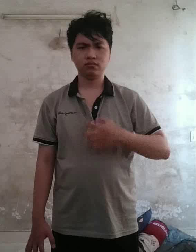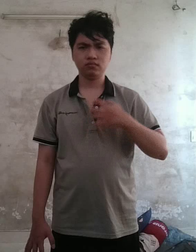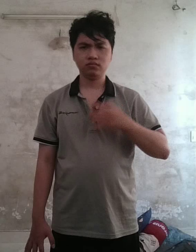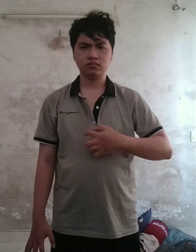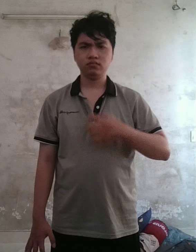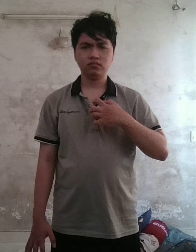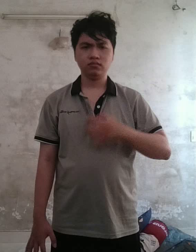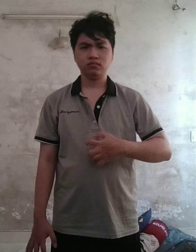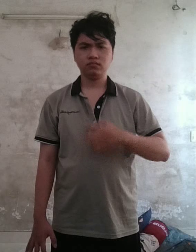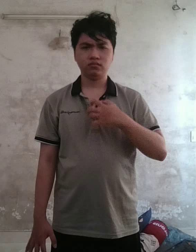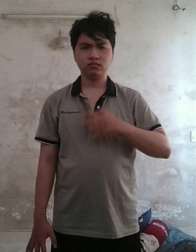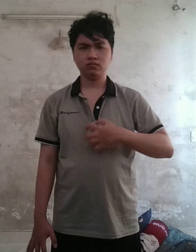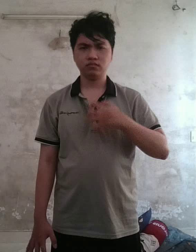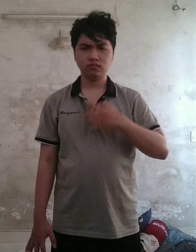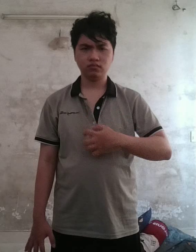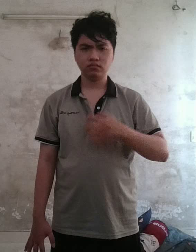ghen